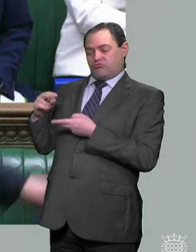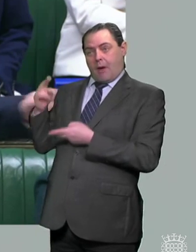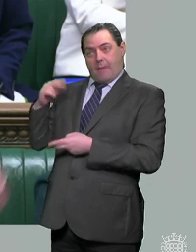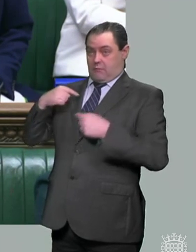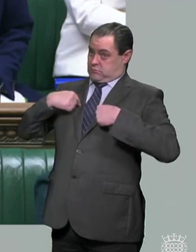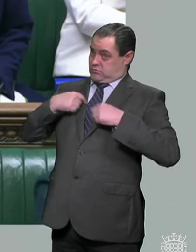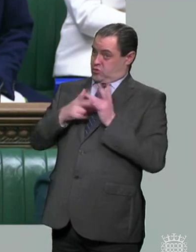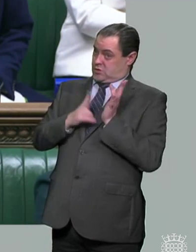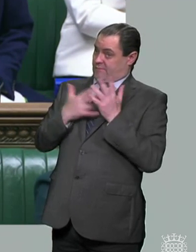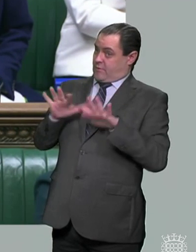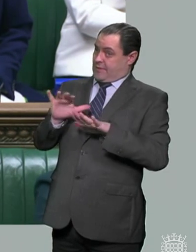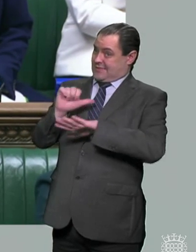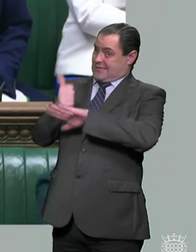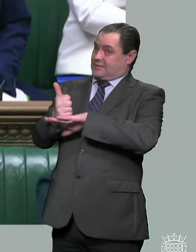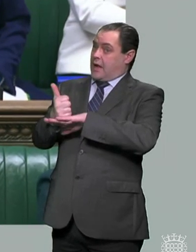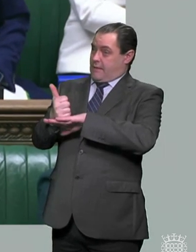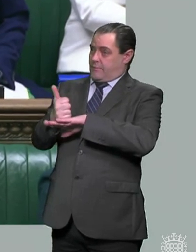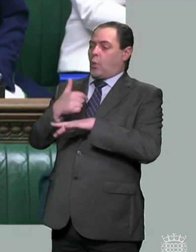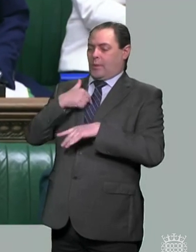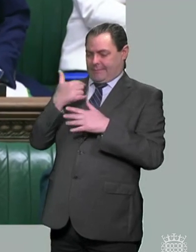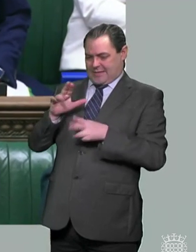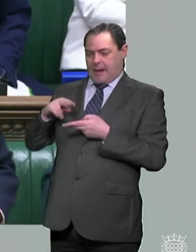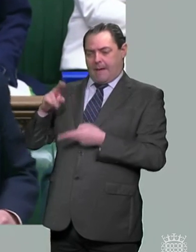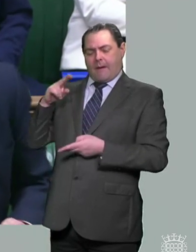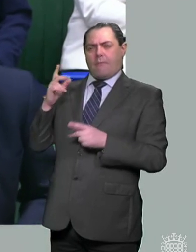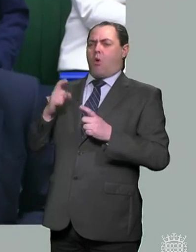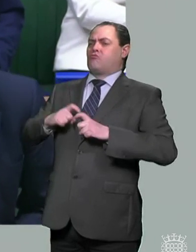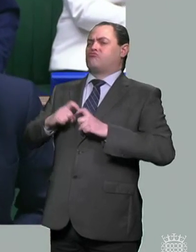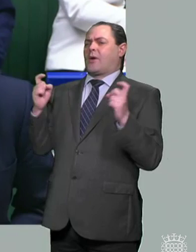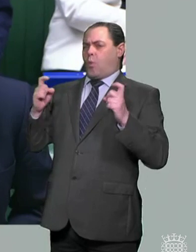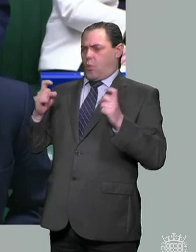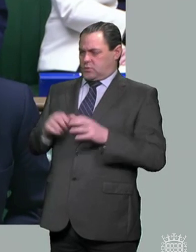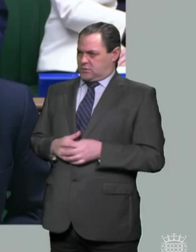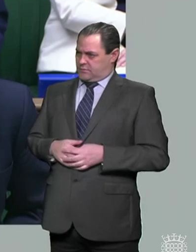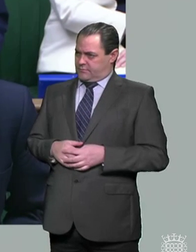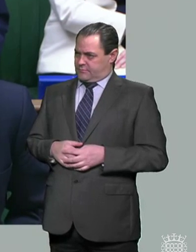This Government have increased that by a record amount.